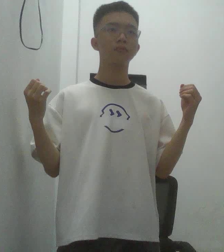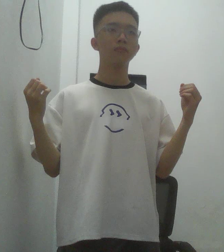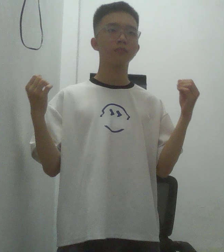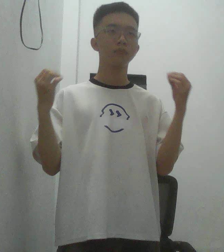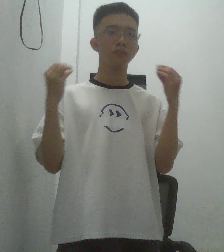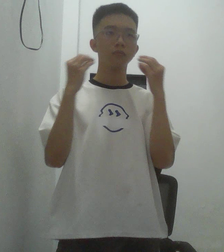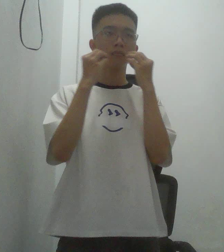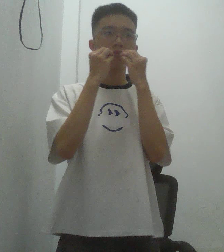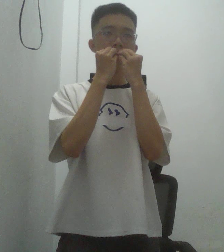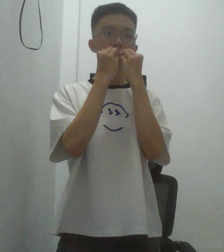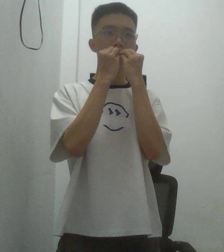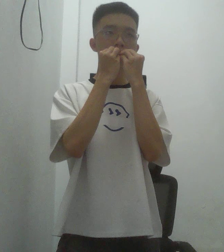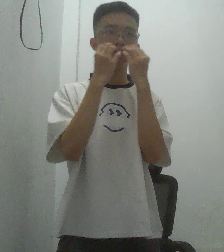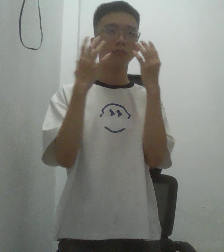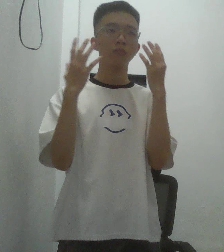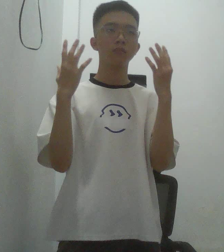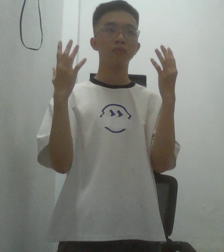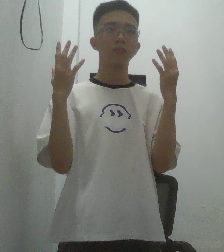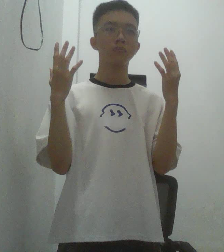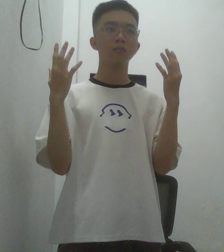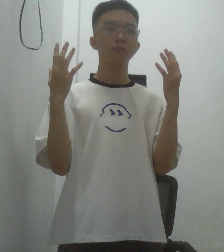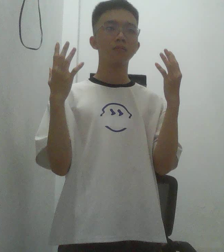cam on